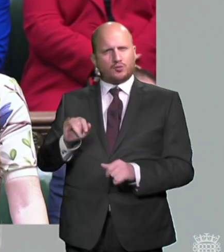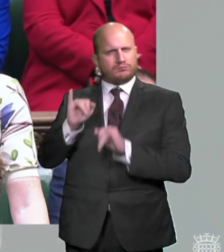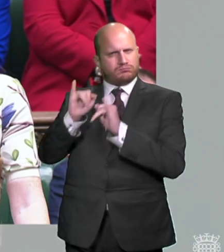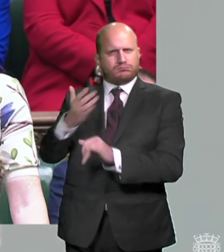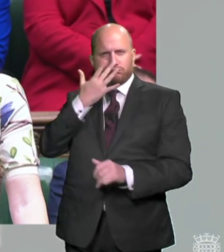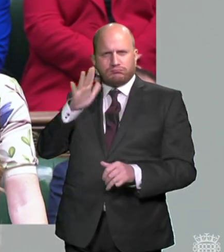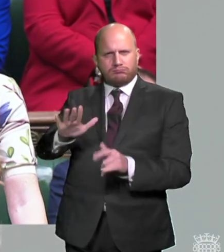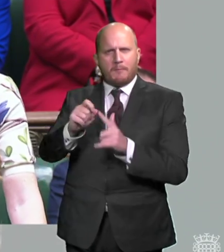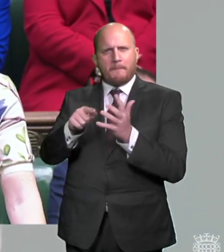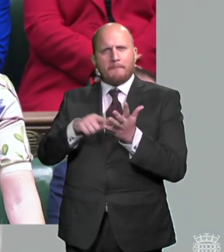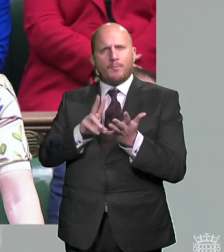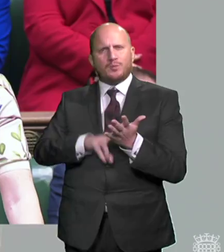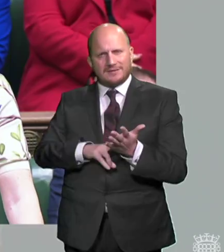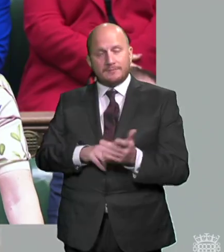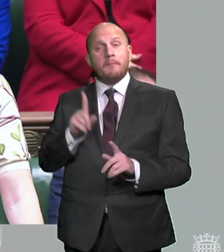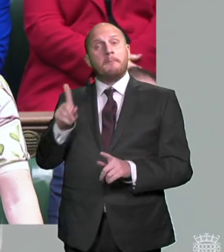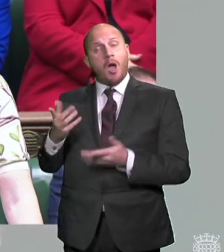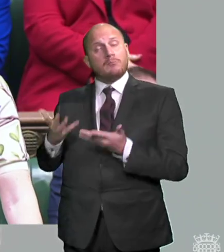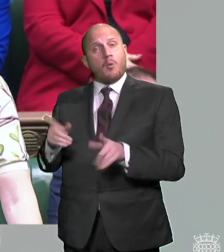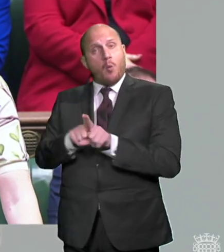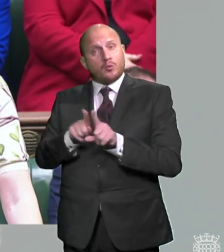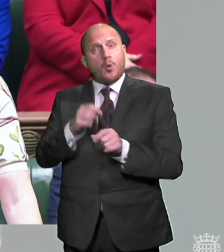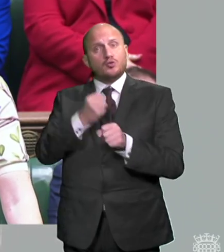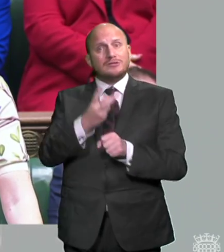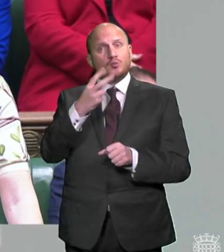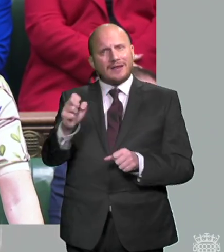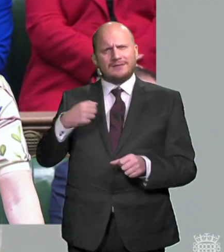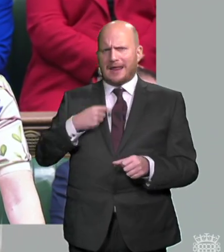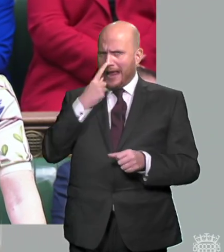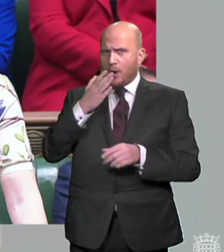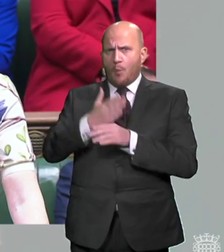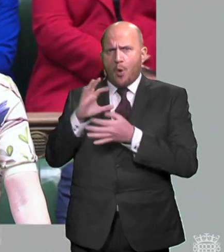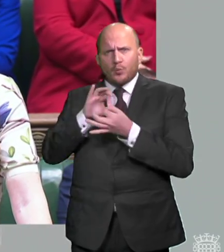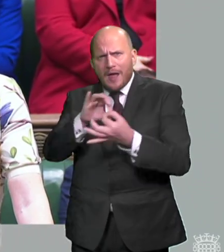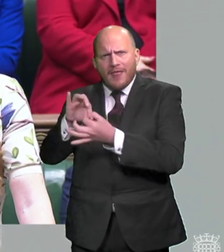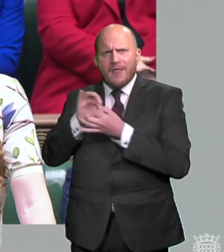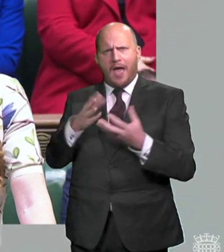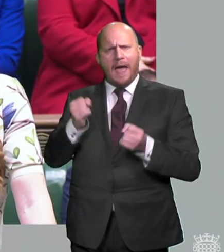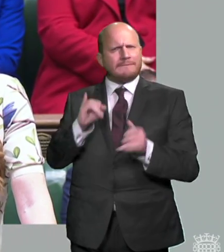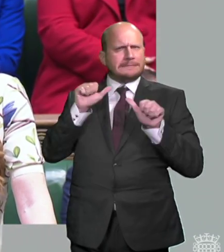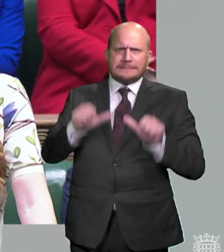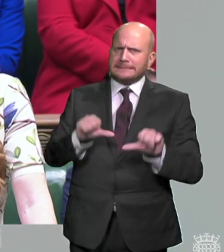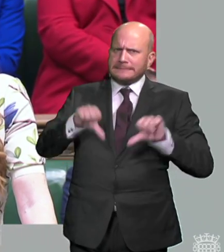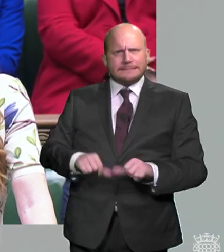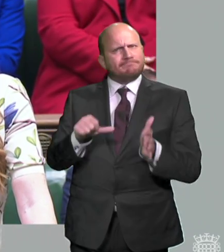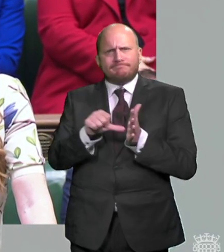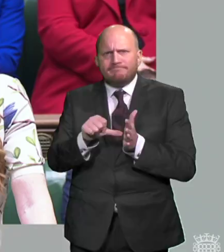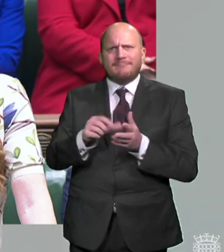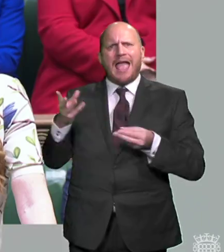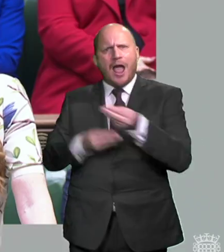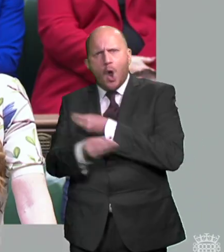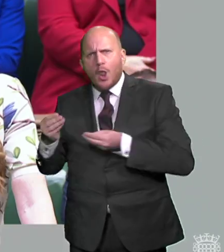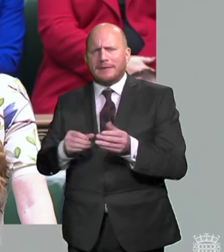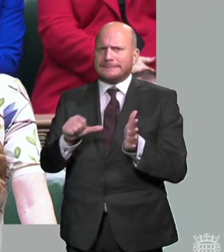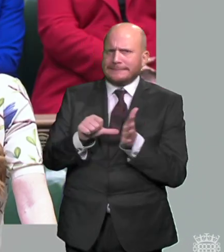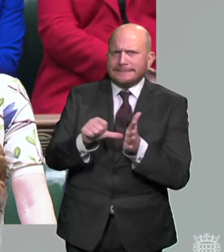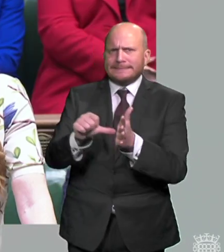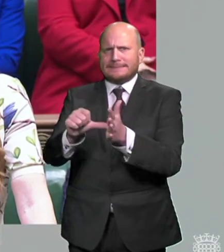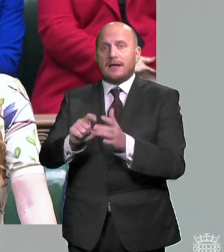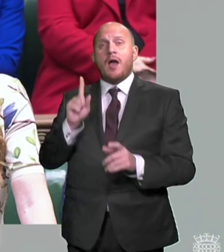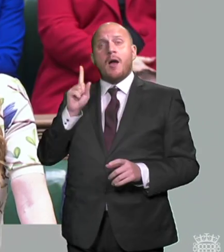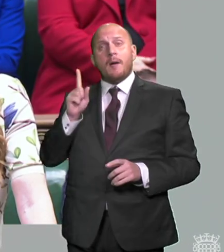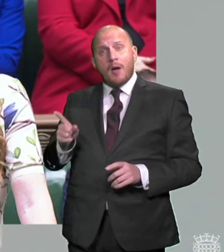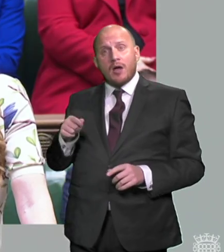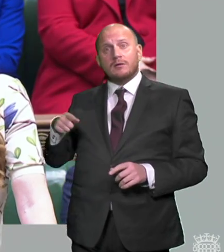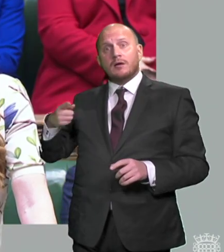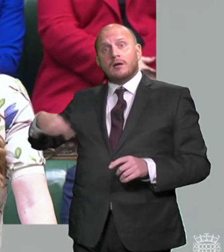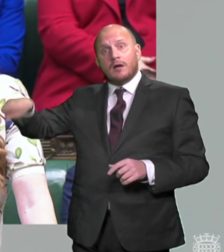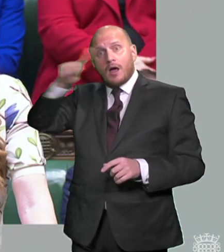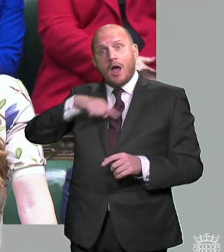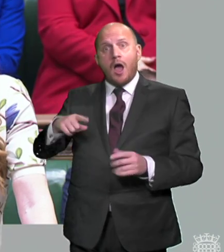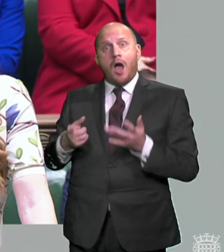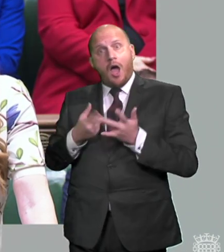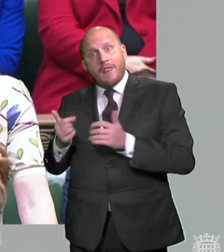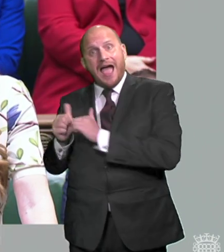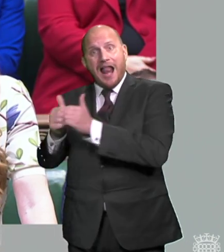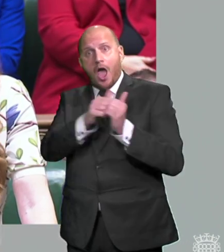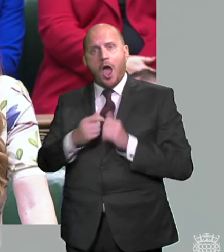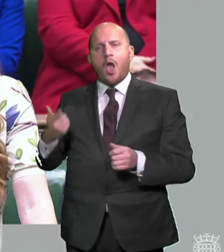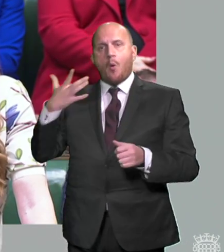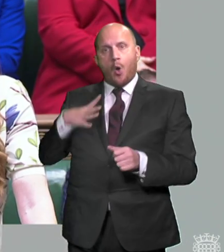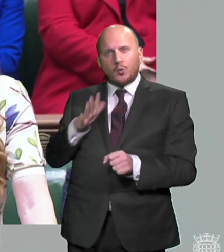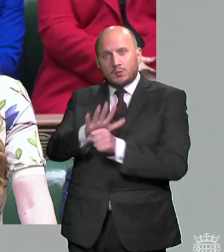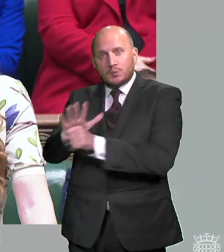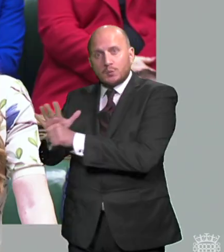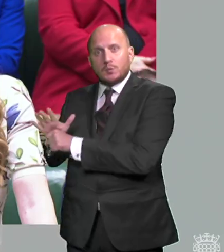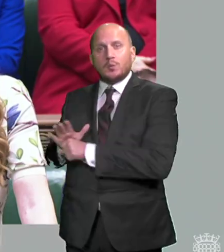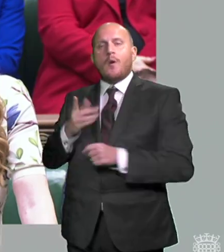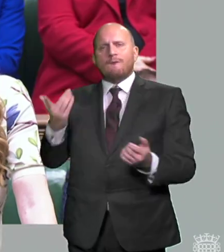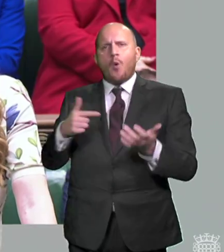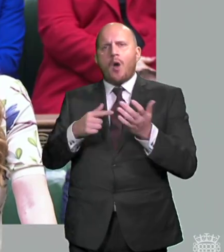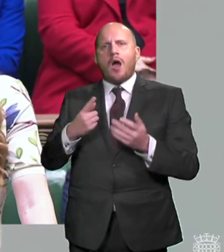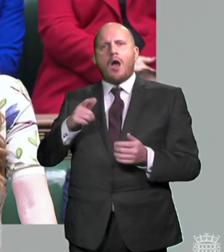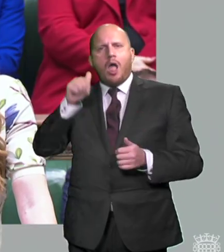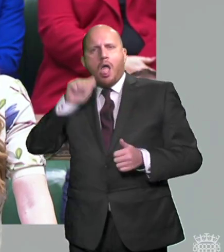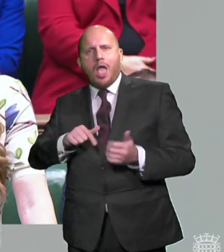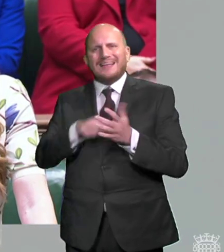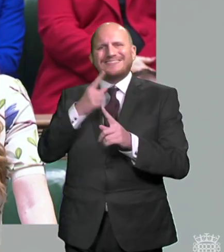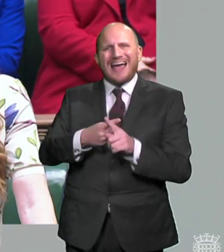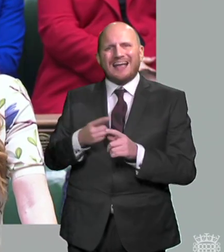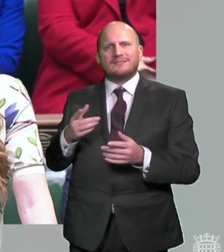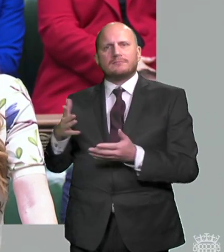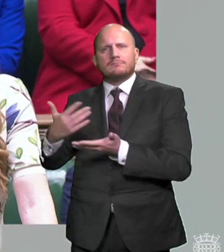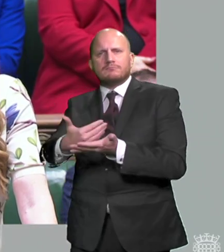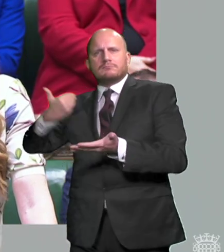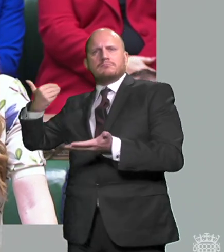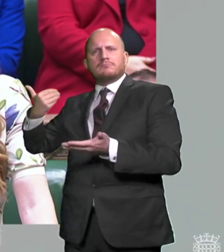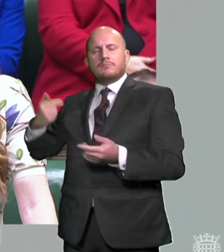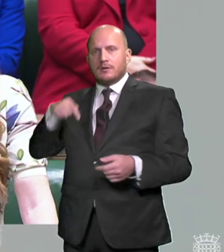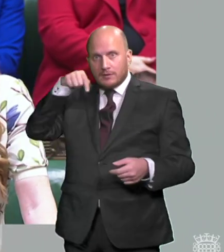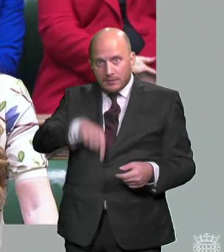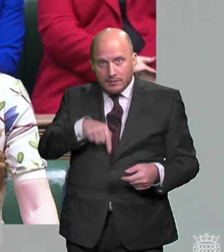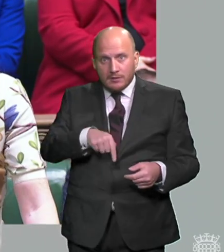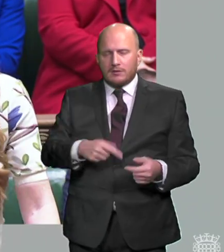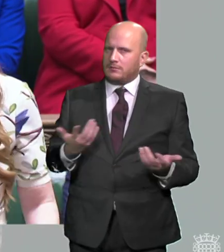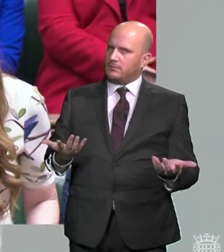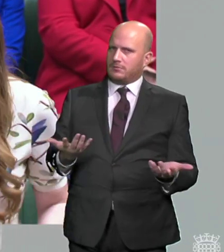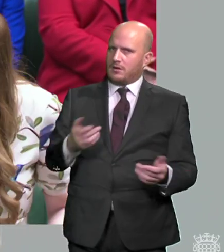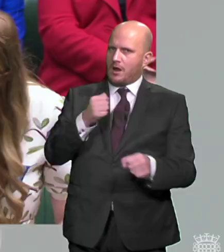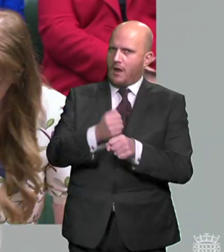The G20 is also an opportunity to work together to tackle the economic challenges that we all face, yet, as our international allies race to crack down on multinationals using tax havens to stash profits abroad, this Government are dragging their feet to protect their profits.